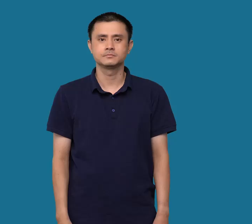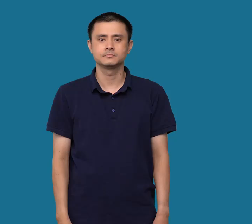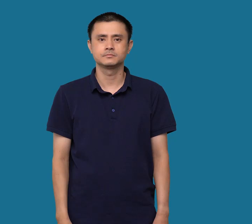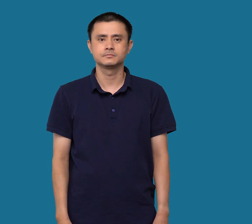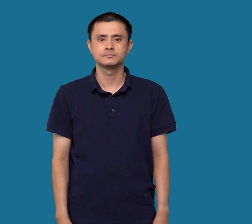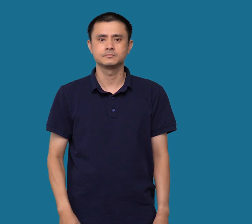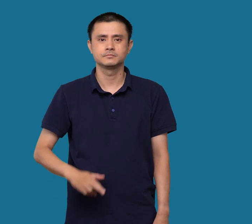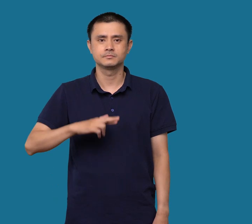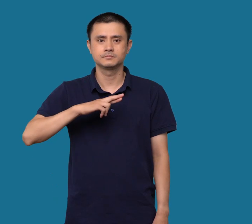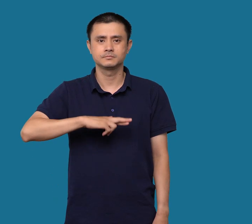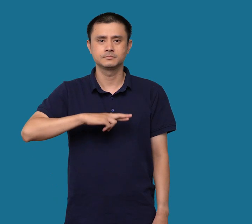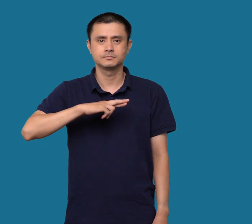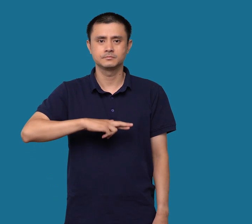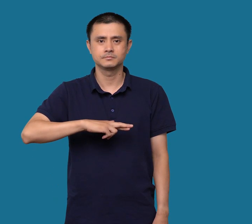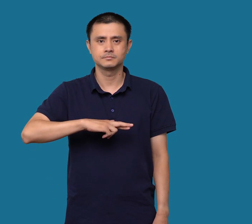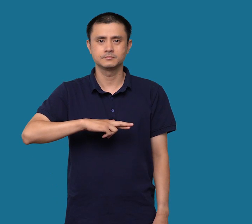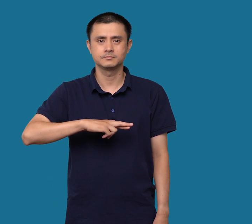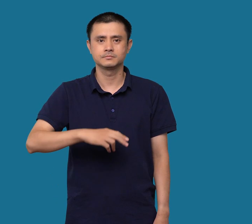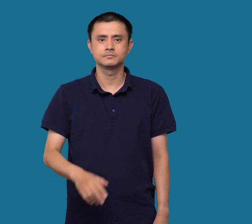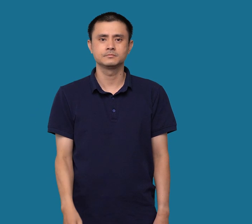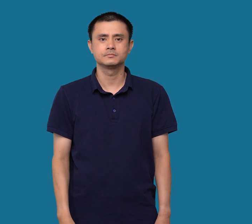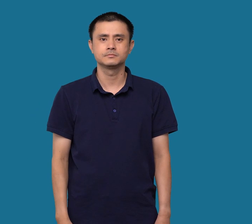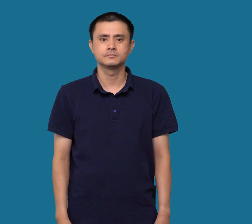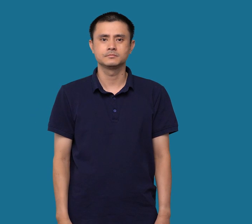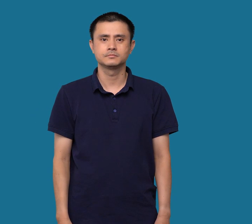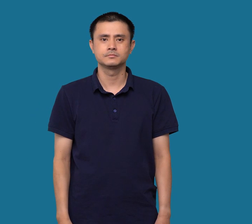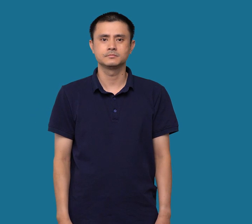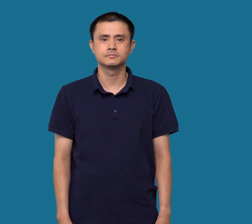em rể